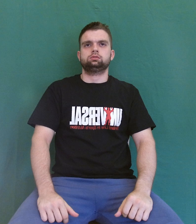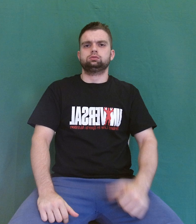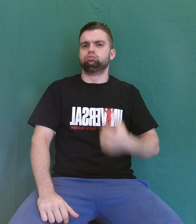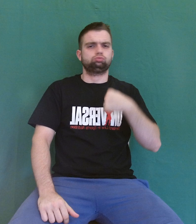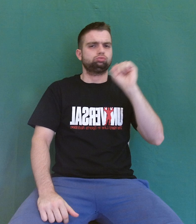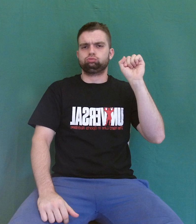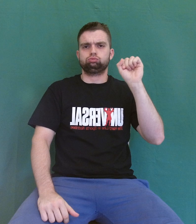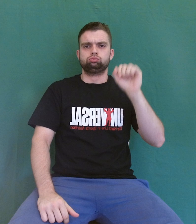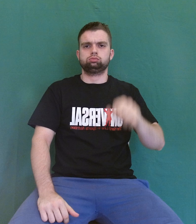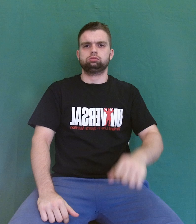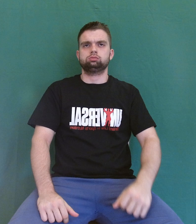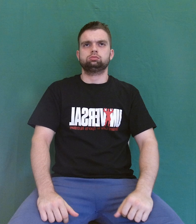ΟΧΙ